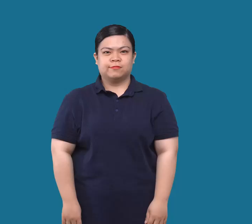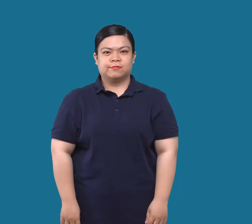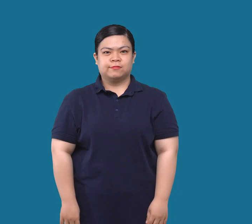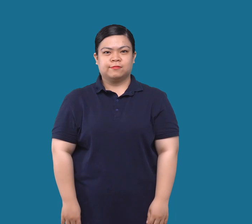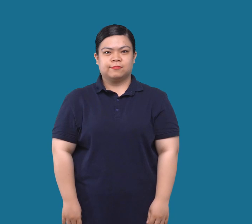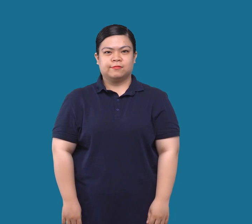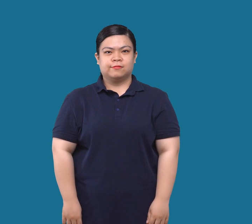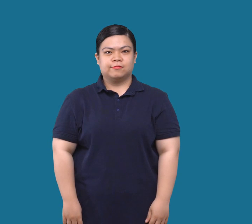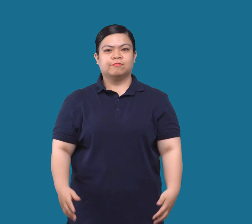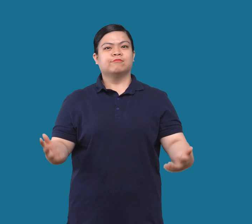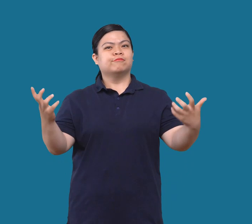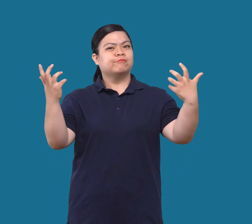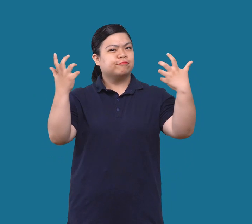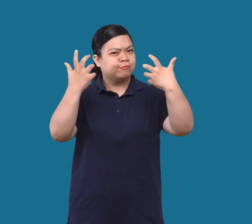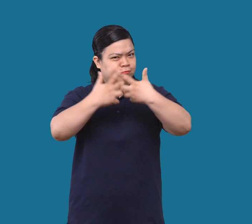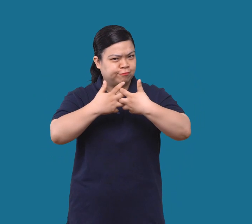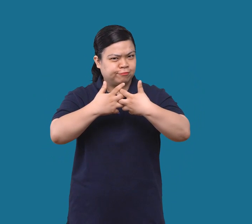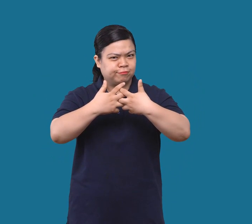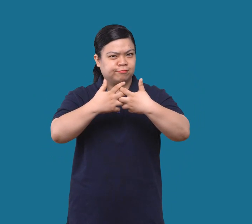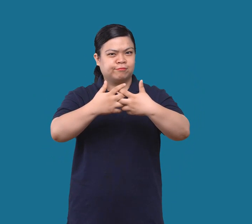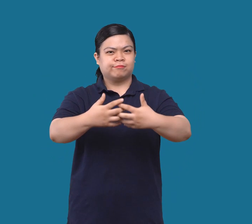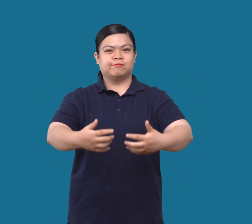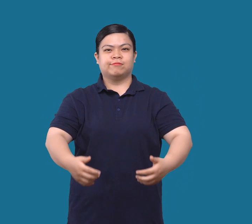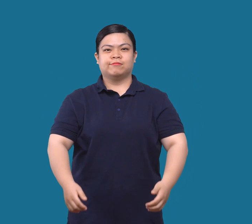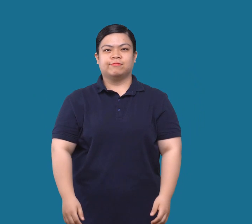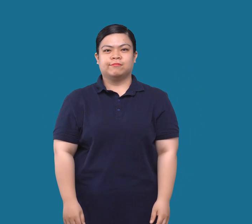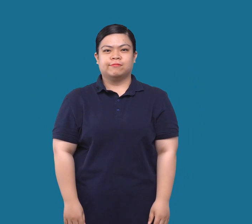phù hợp